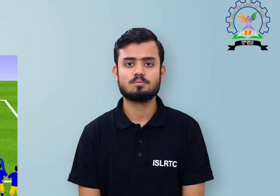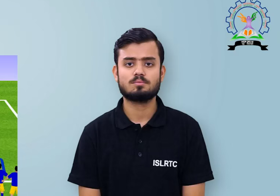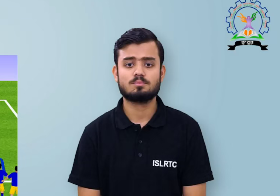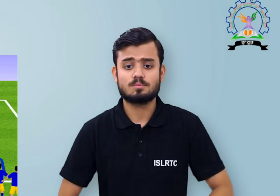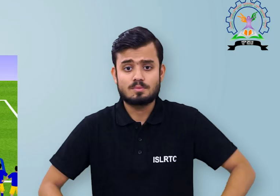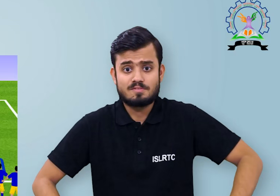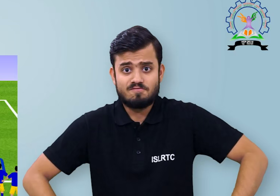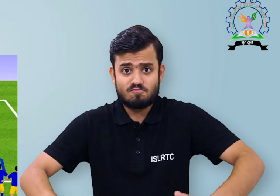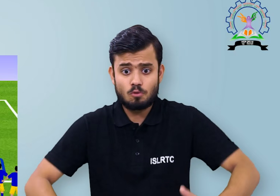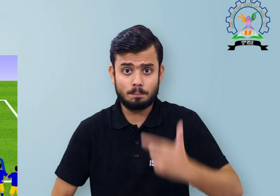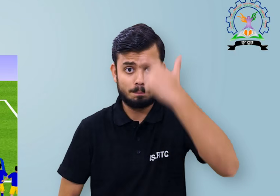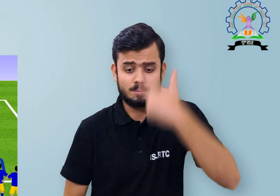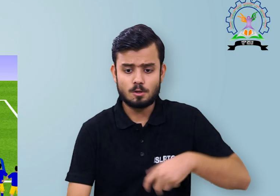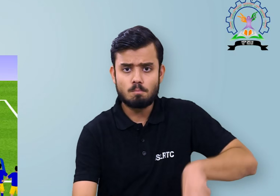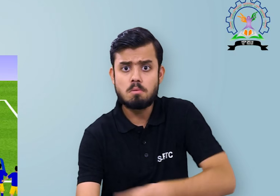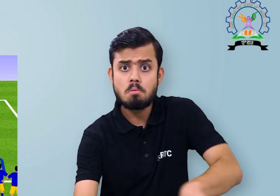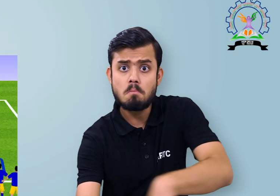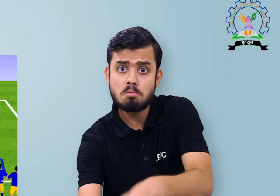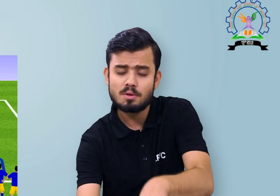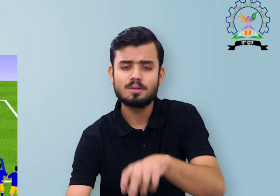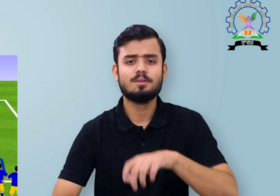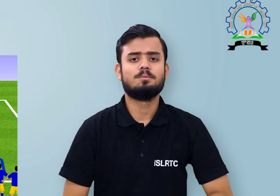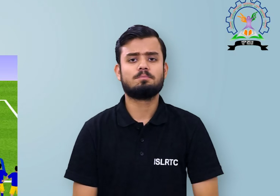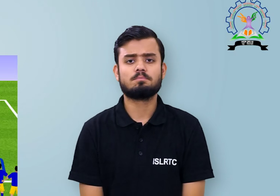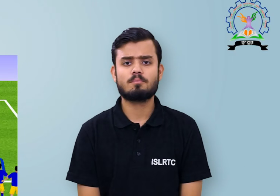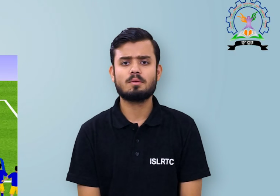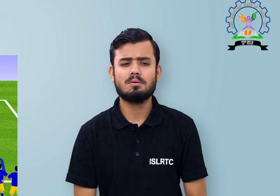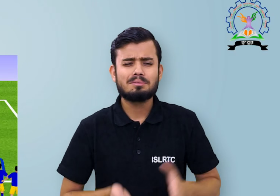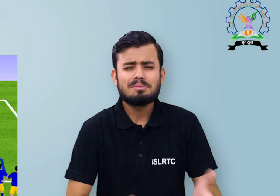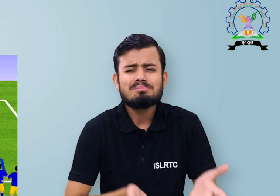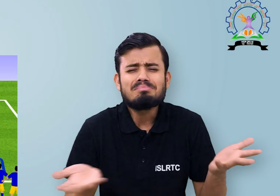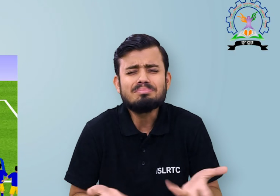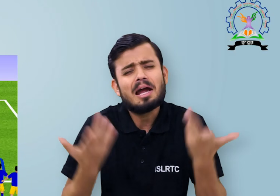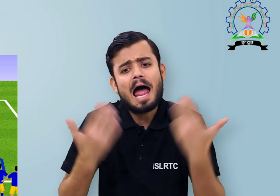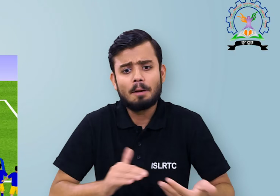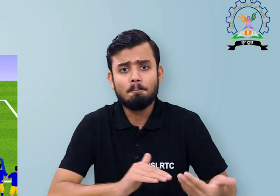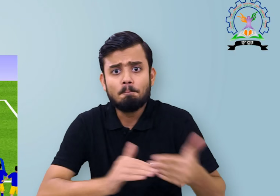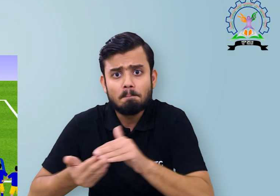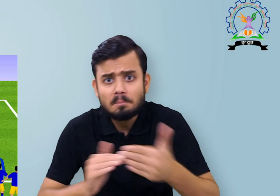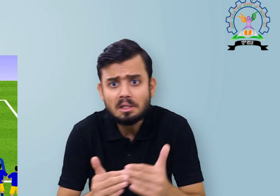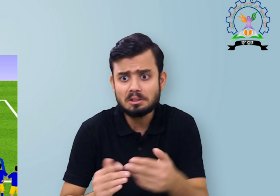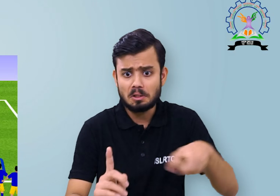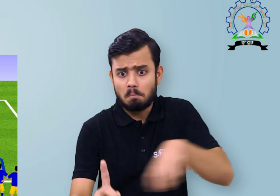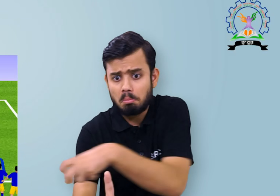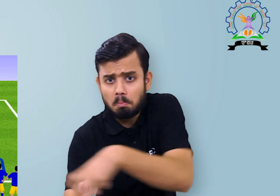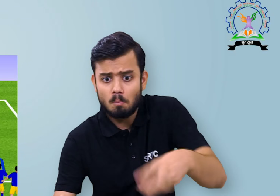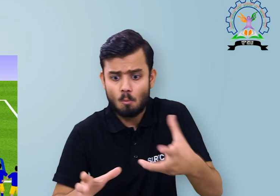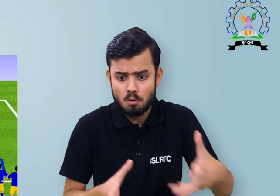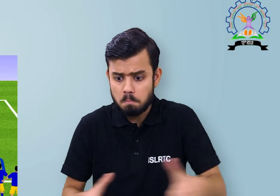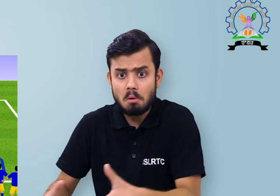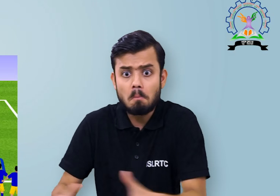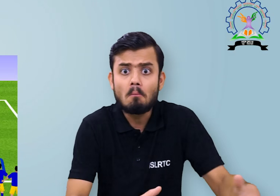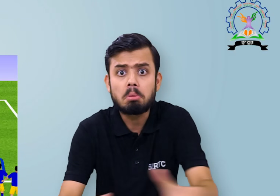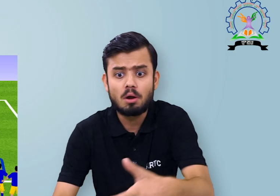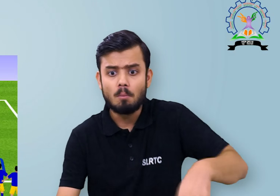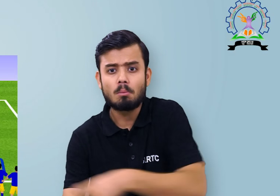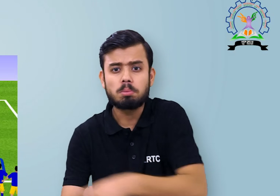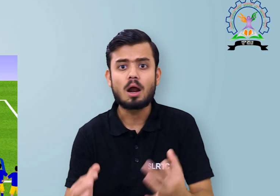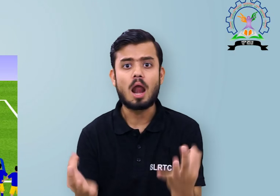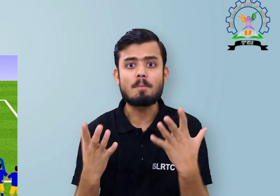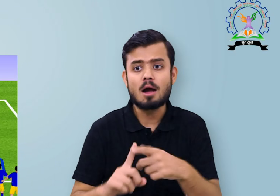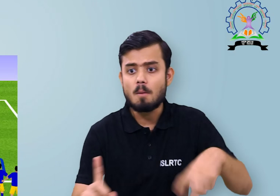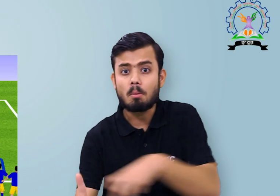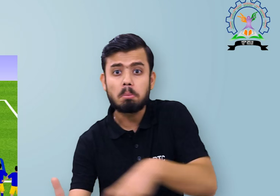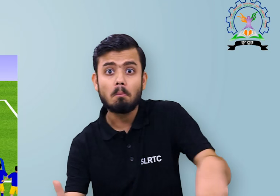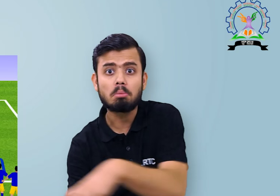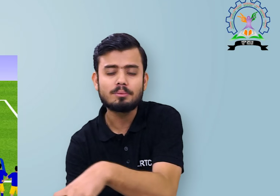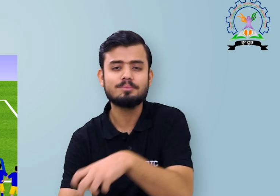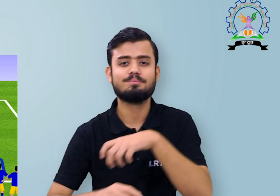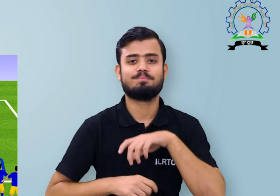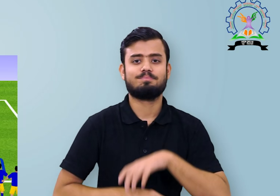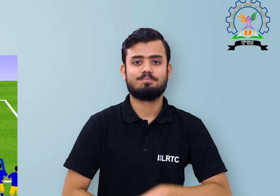Dribble Dribbling is a key skill in football that involves moving the ball around the field while keeping possession.